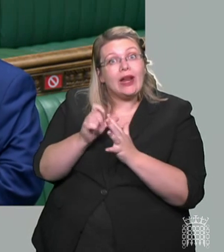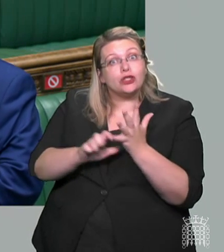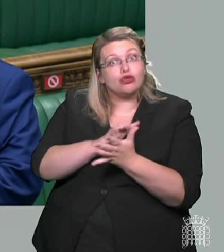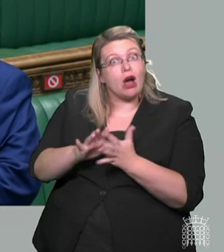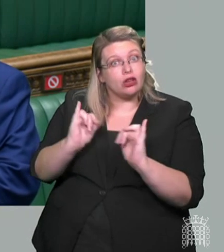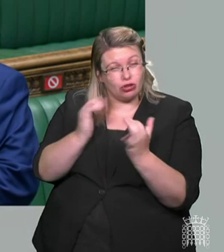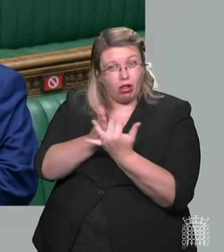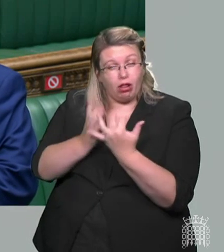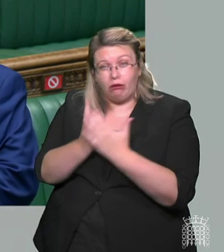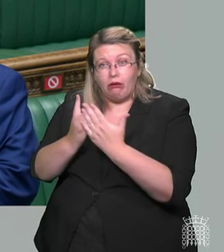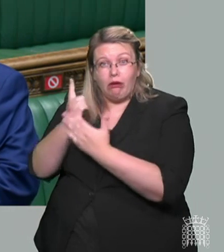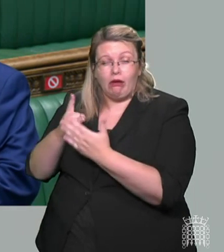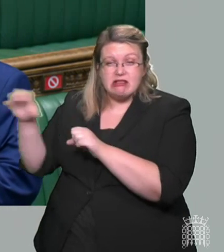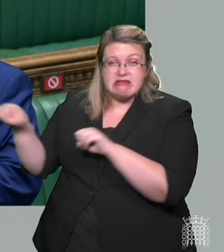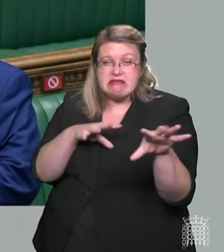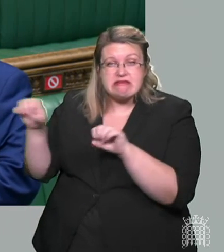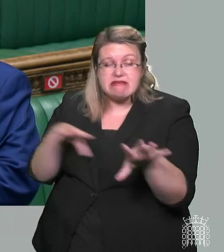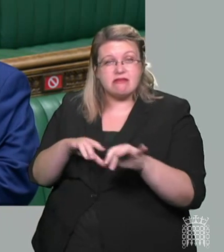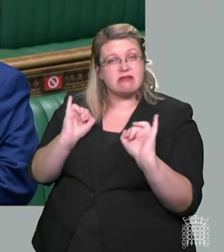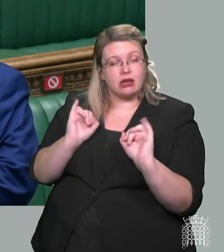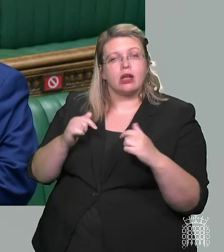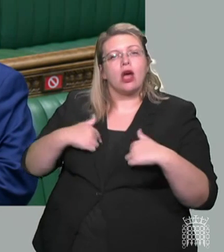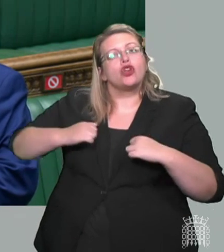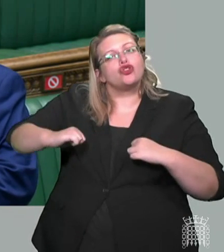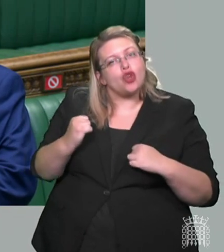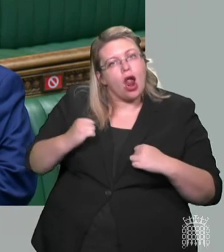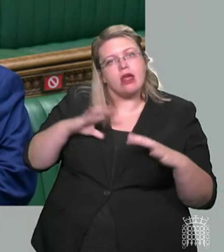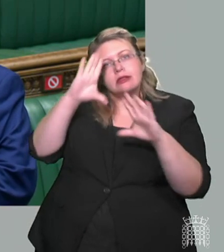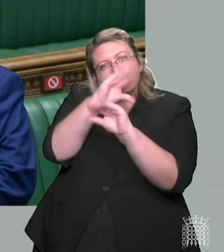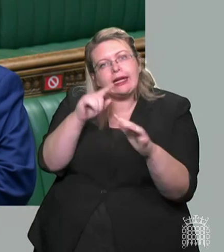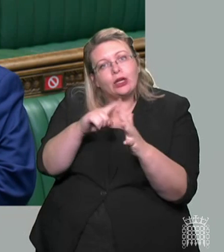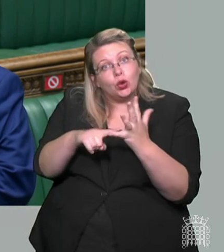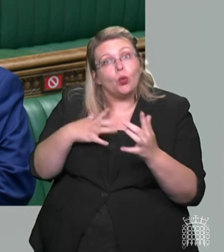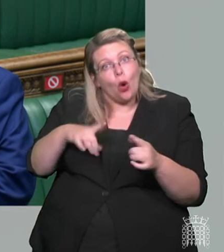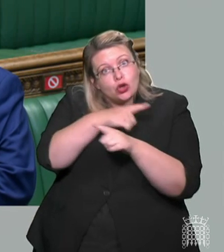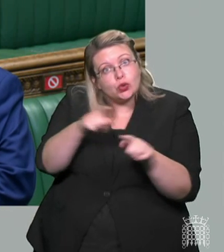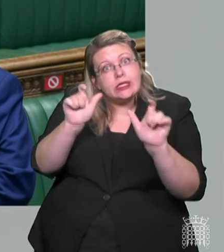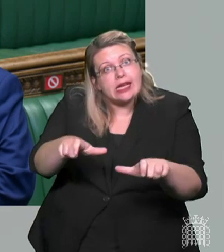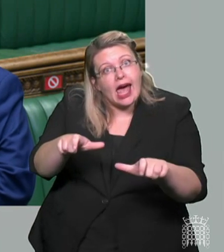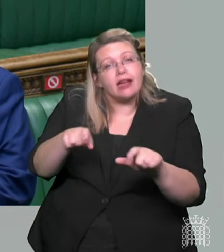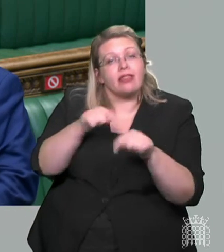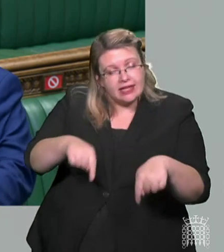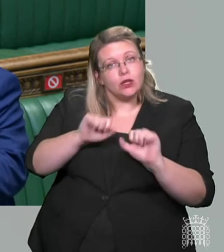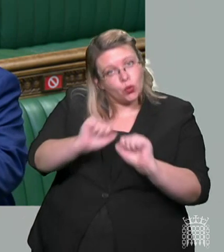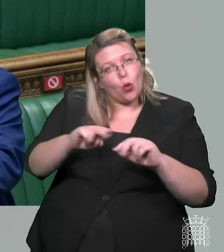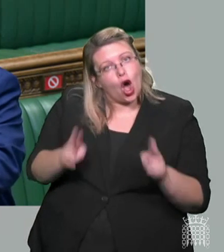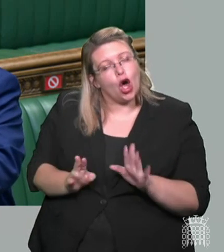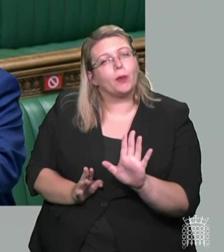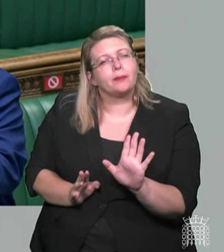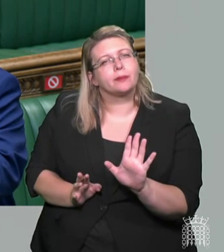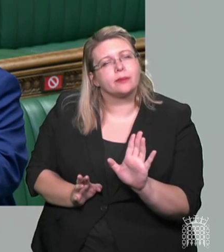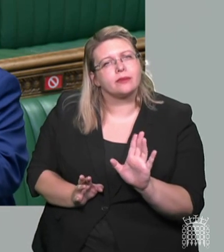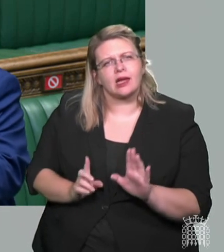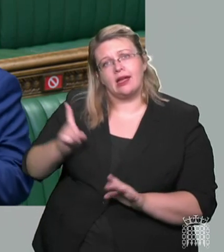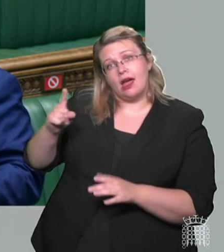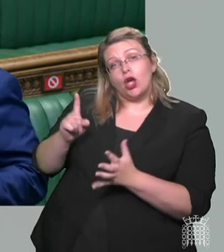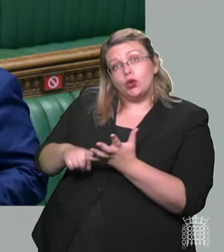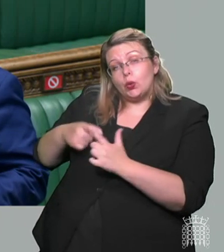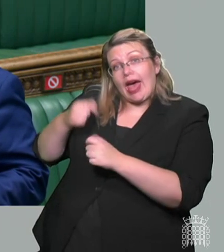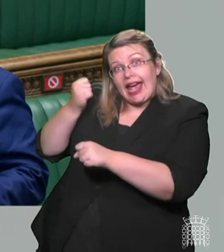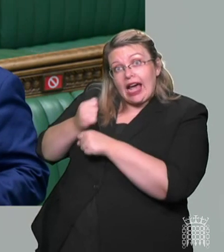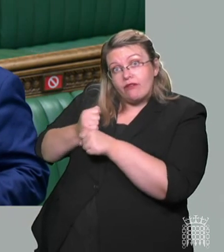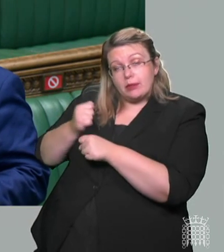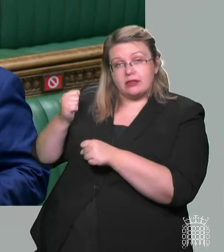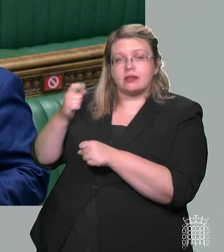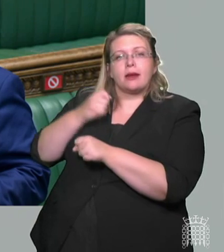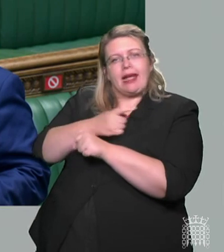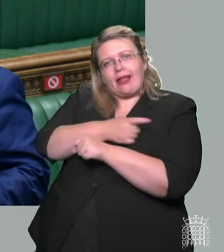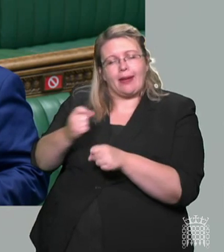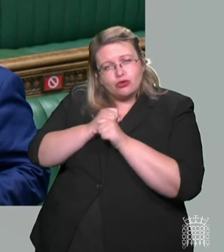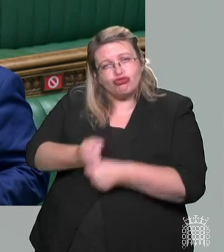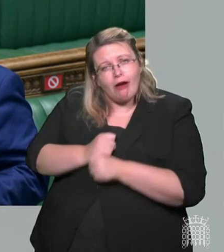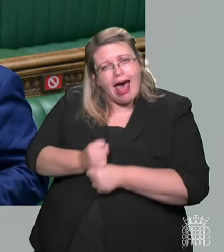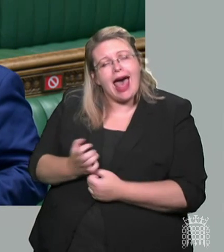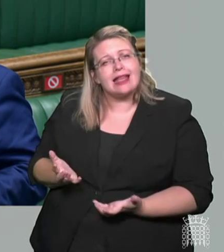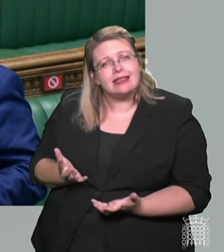Scotland’s message to EU citizens is: you are welcome here, we want you to stay, this is your home, but this UK Government are causing EU citizens untold stress.